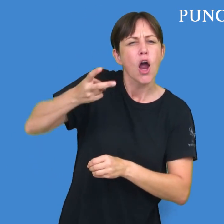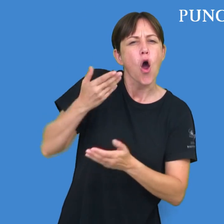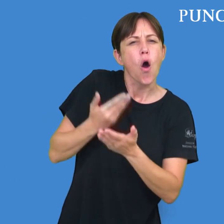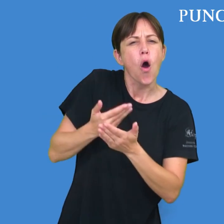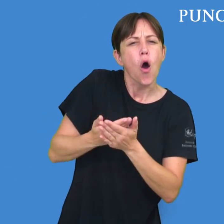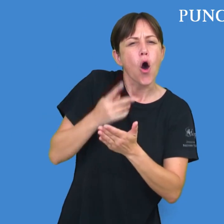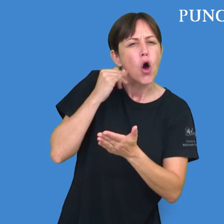certificado